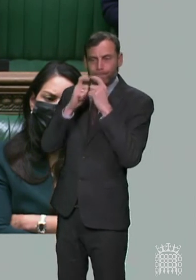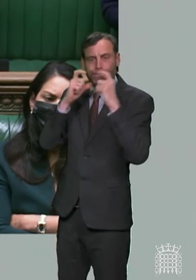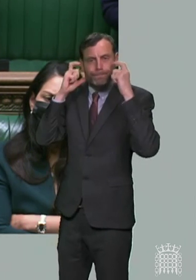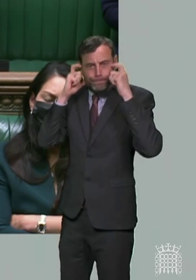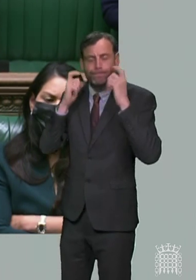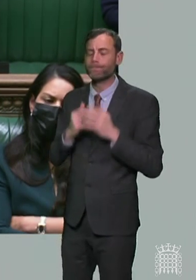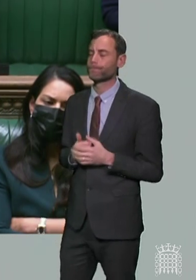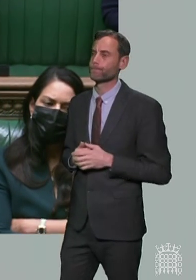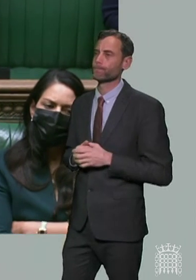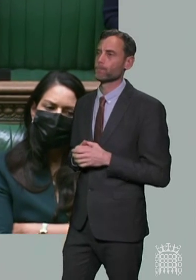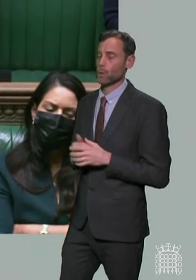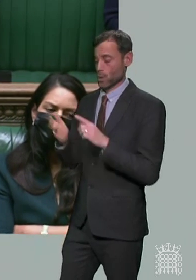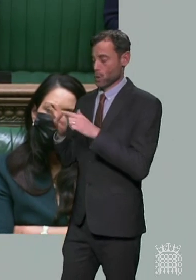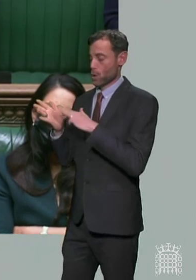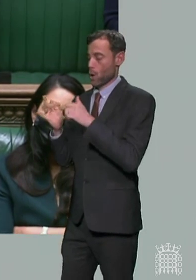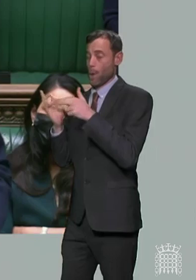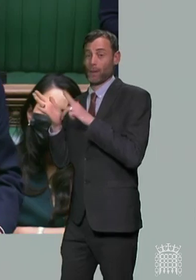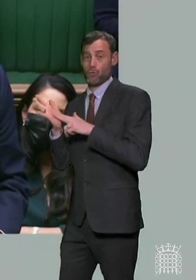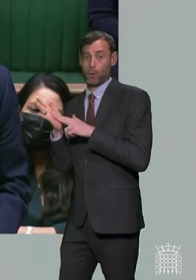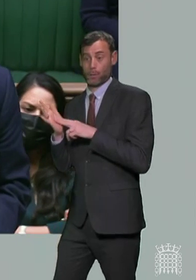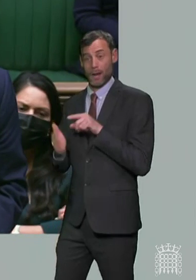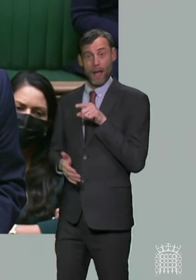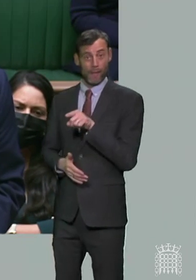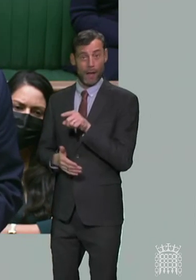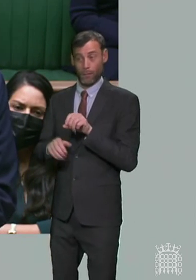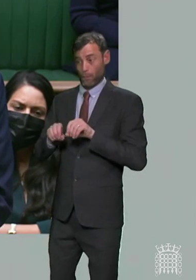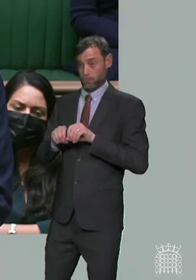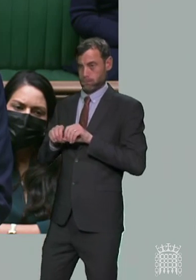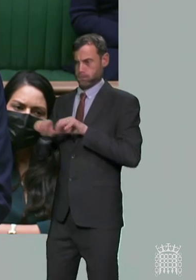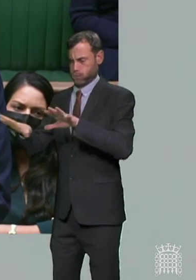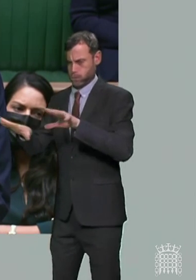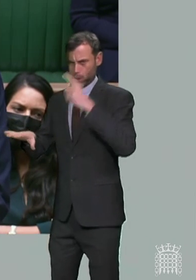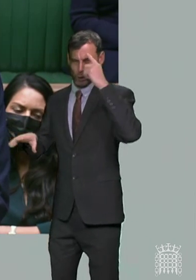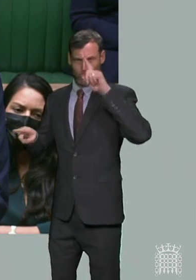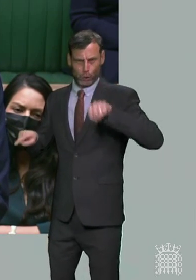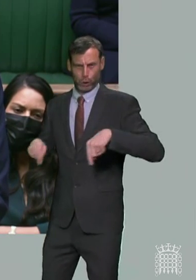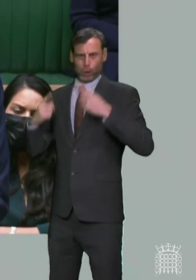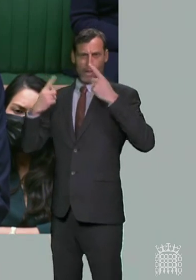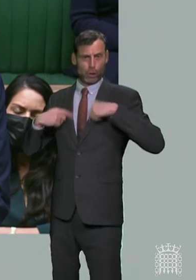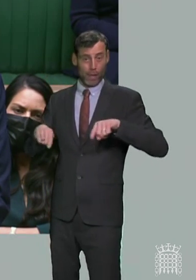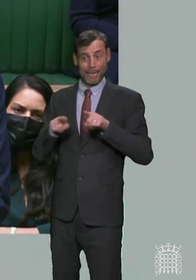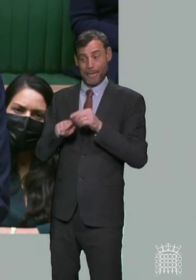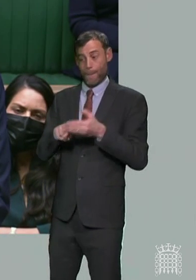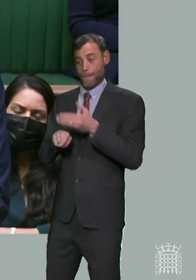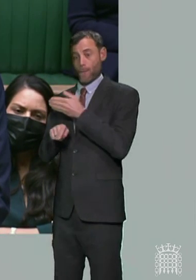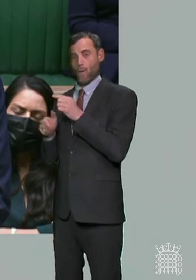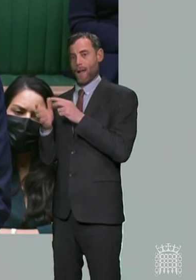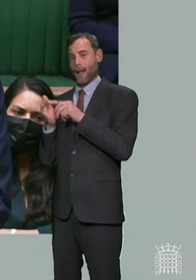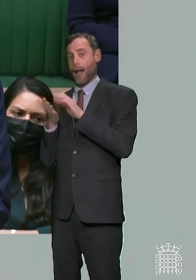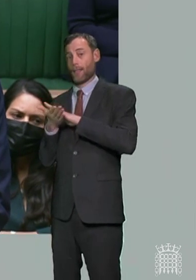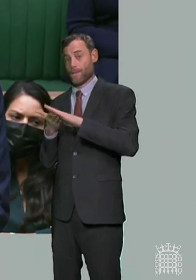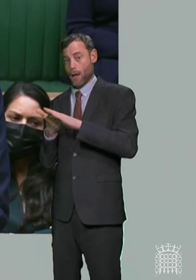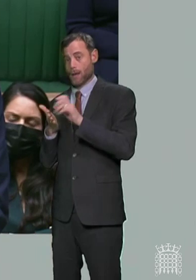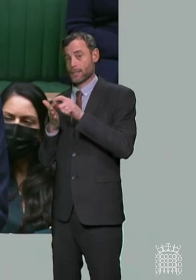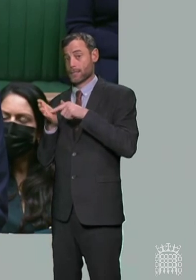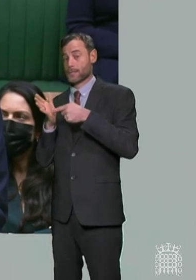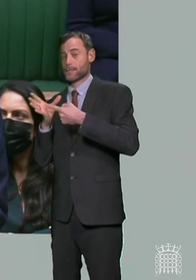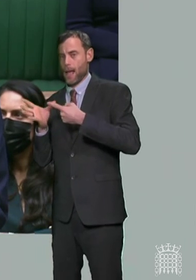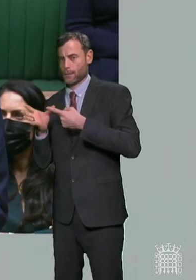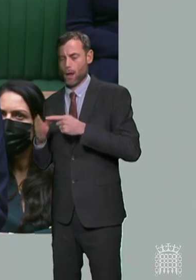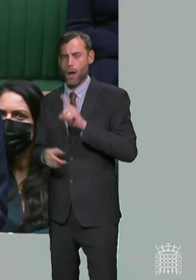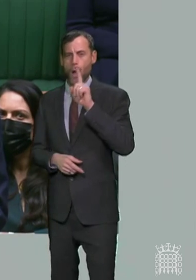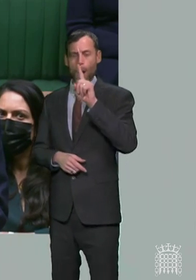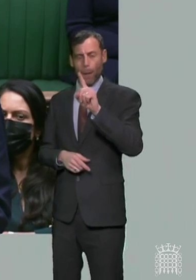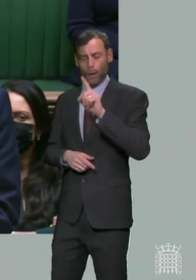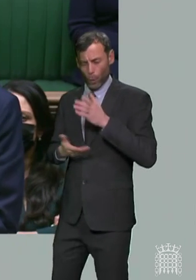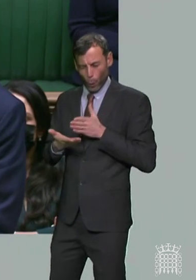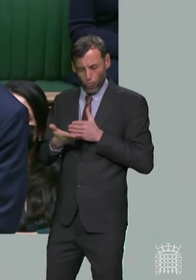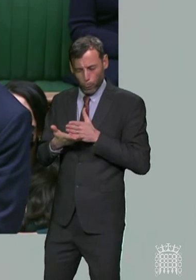Omicron tested us, just as alpha and delta did before, but let us remember some of what we have achieved.